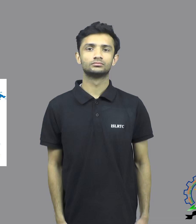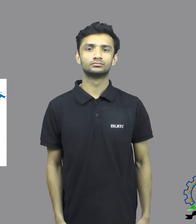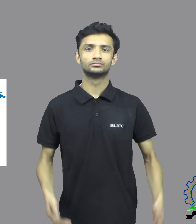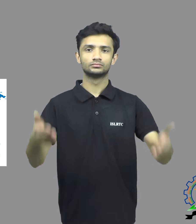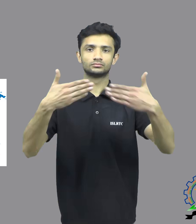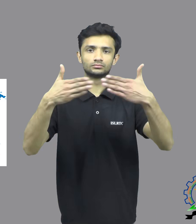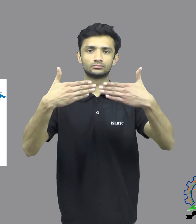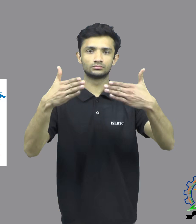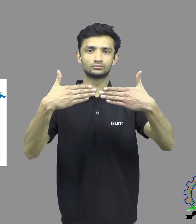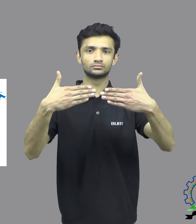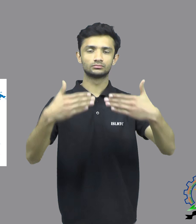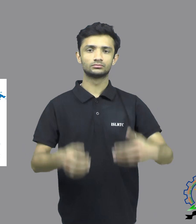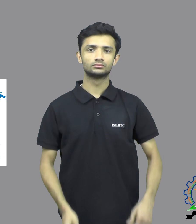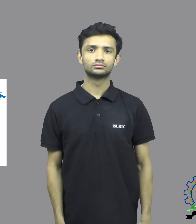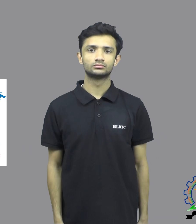Panama